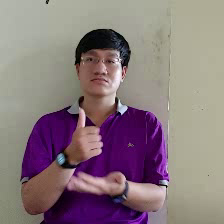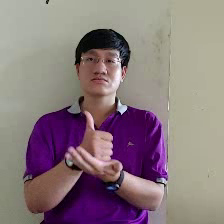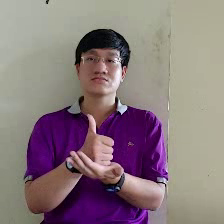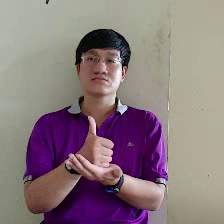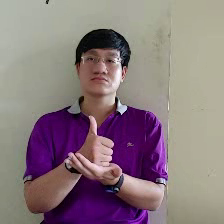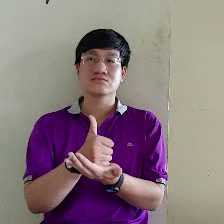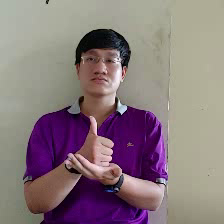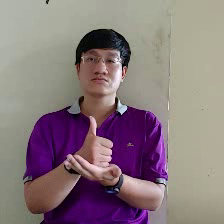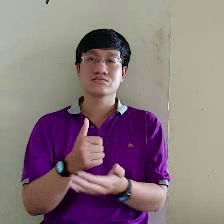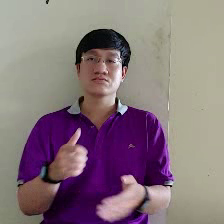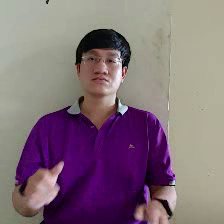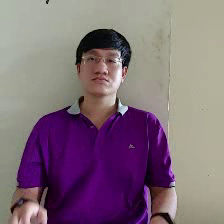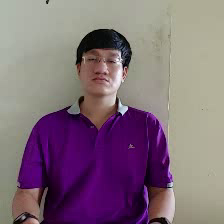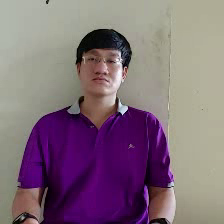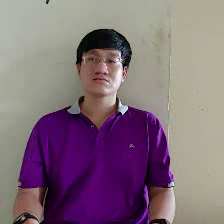Giúp